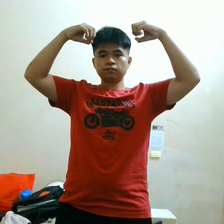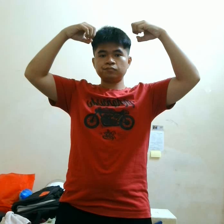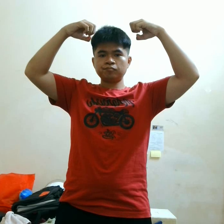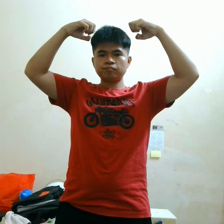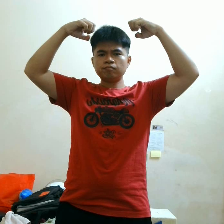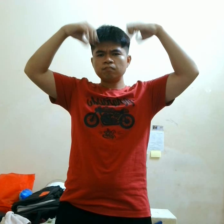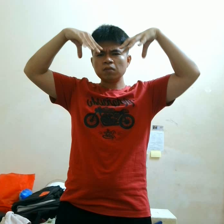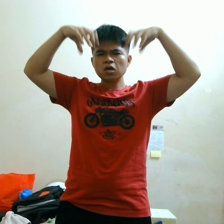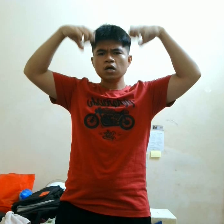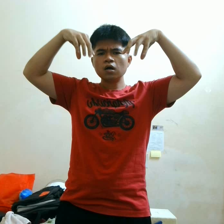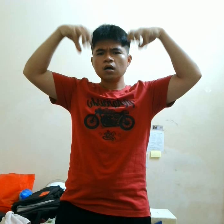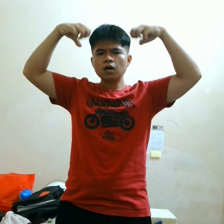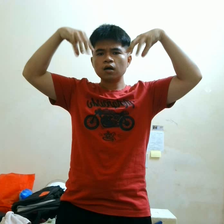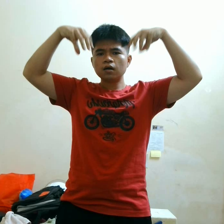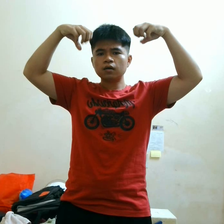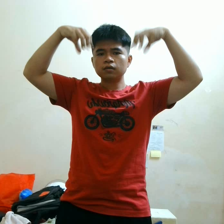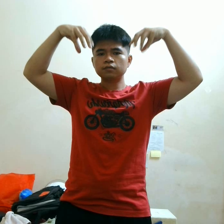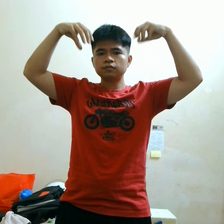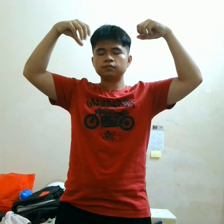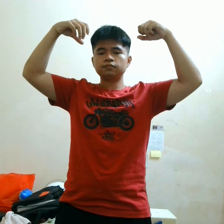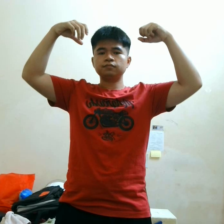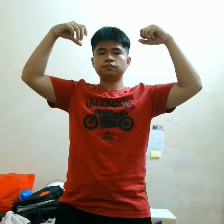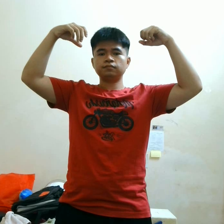mua